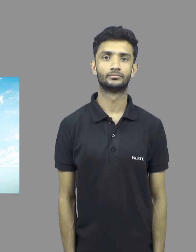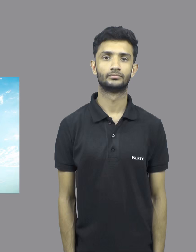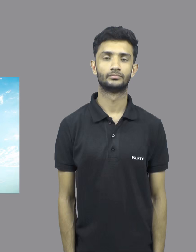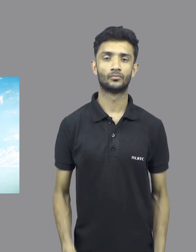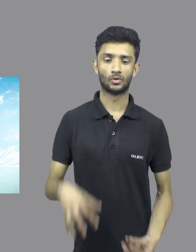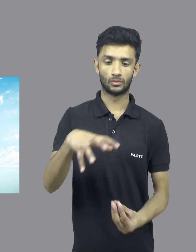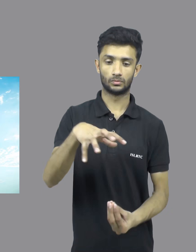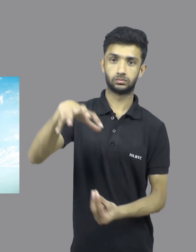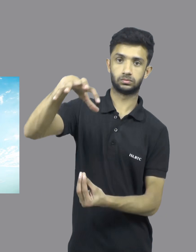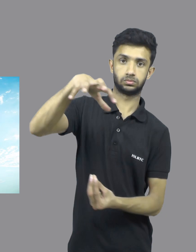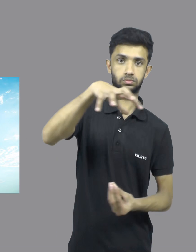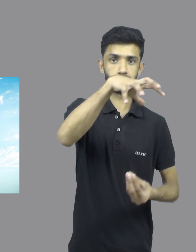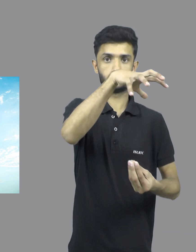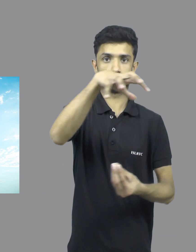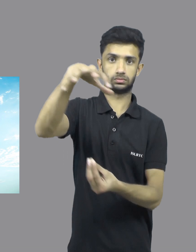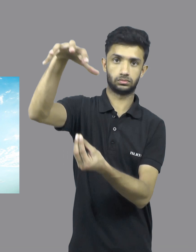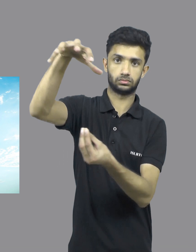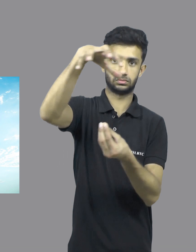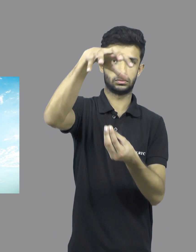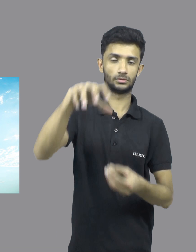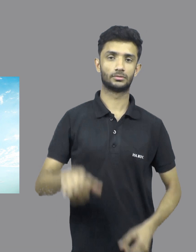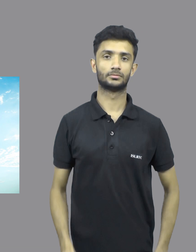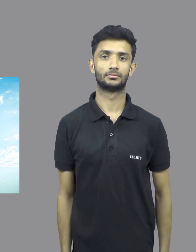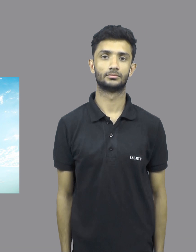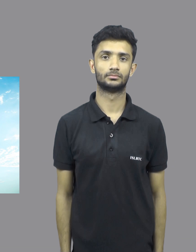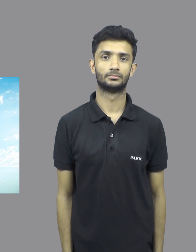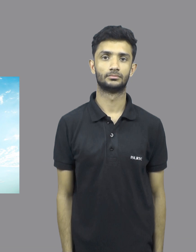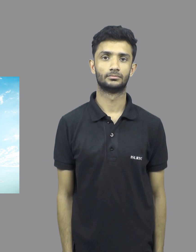Hot Air Balloon